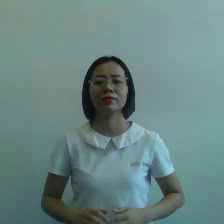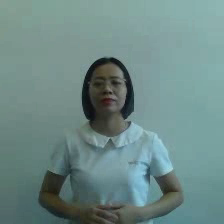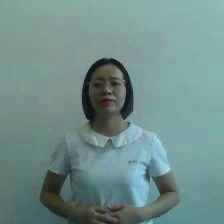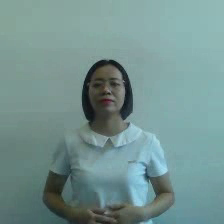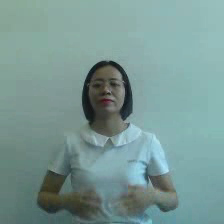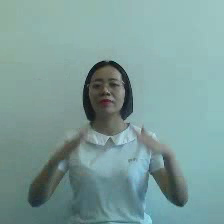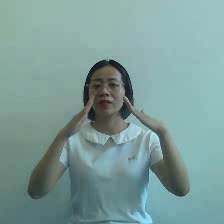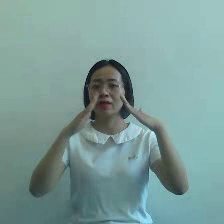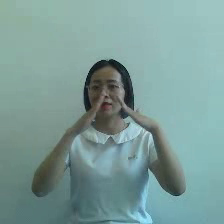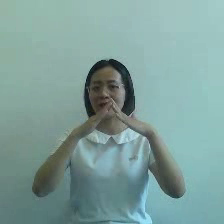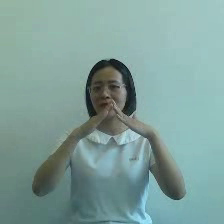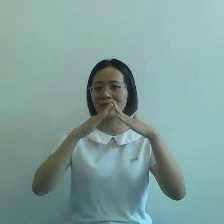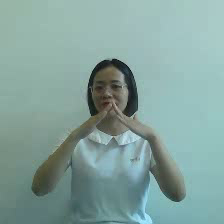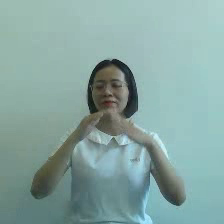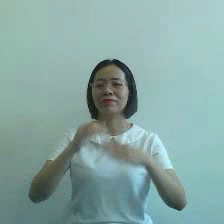Nhà